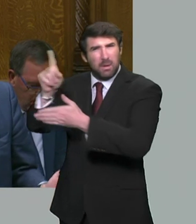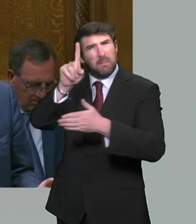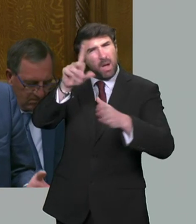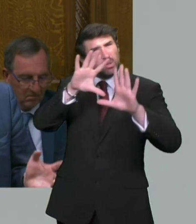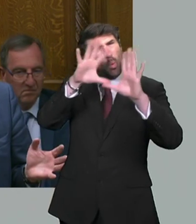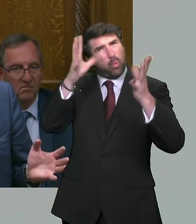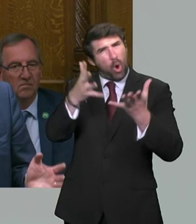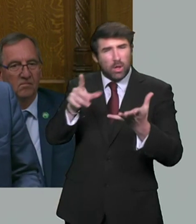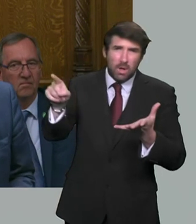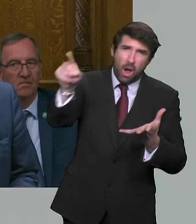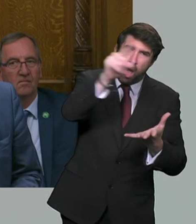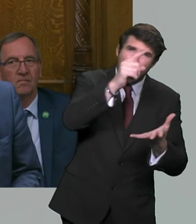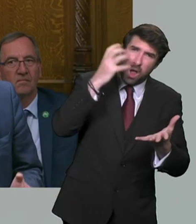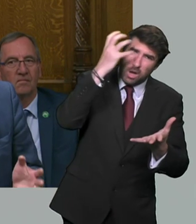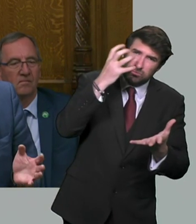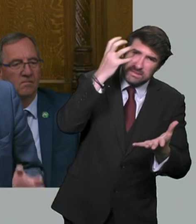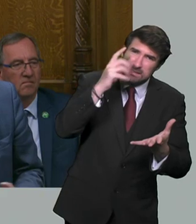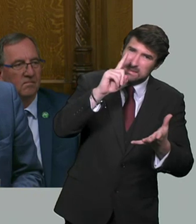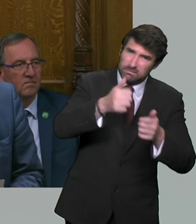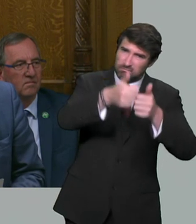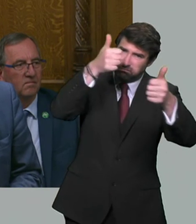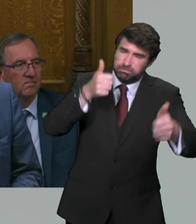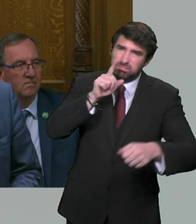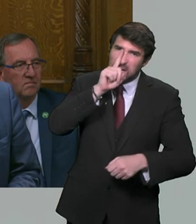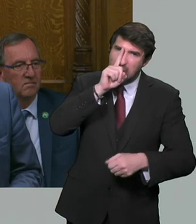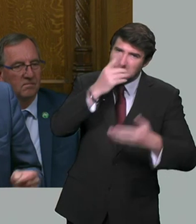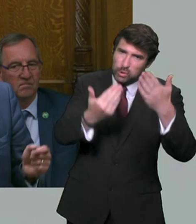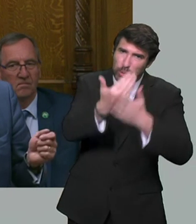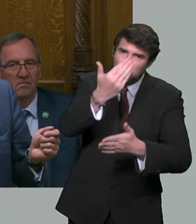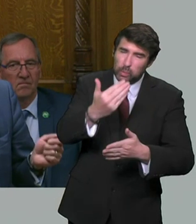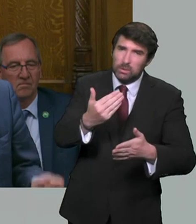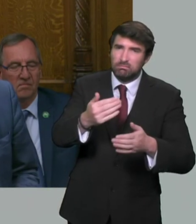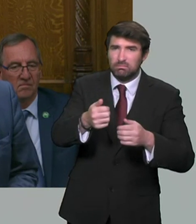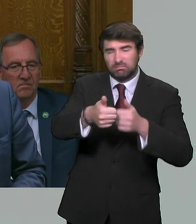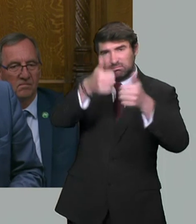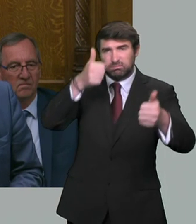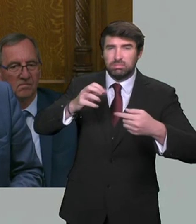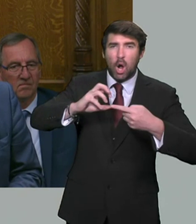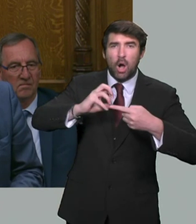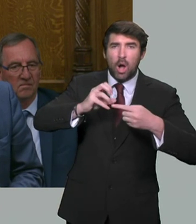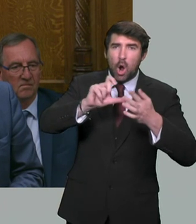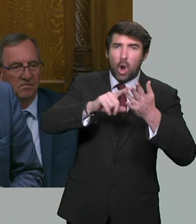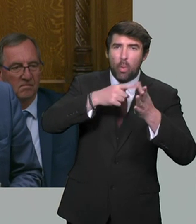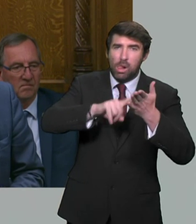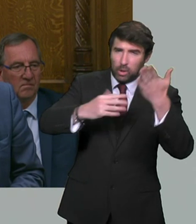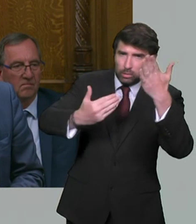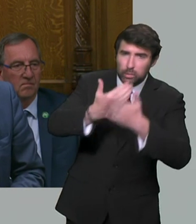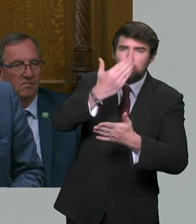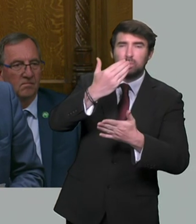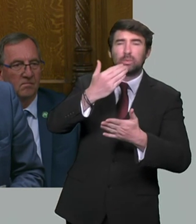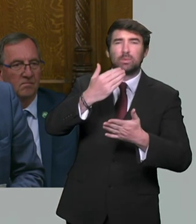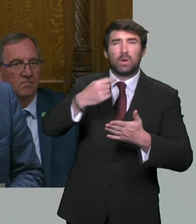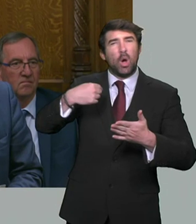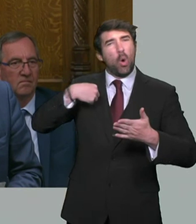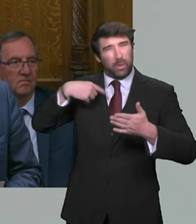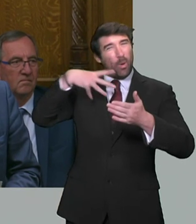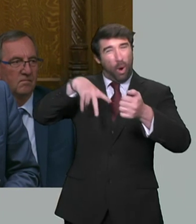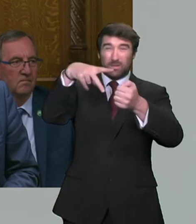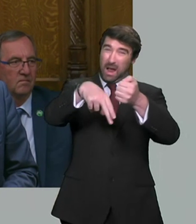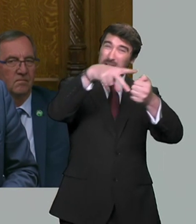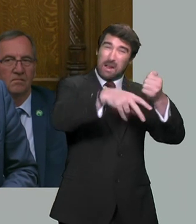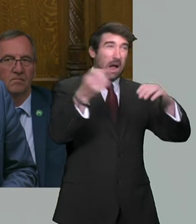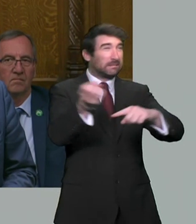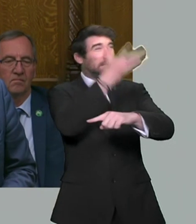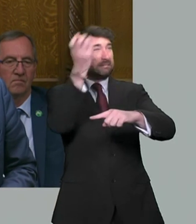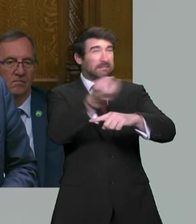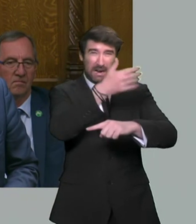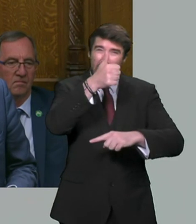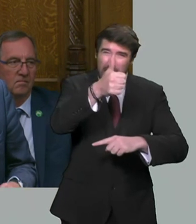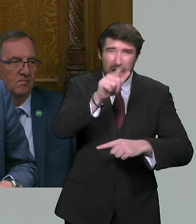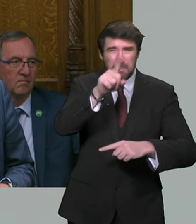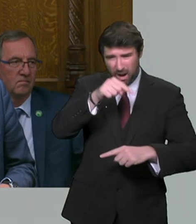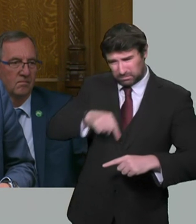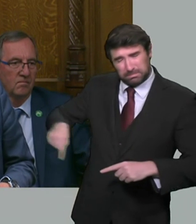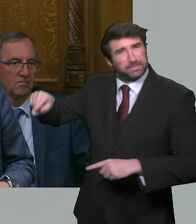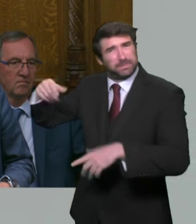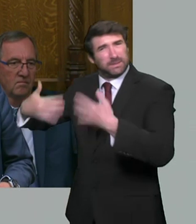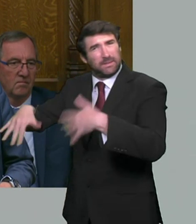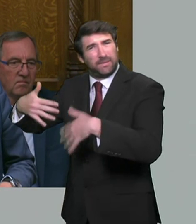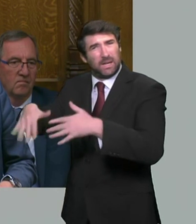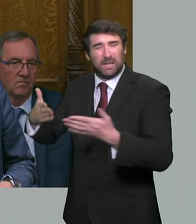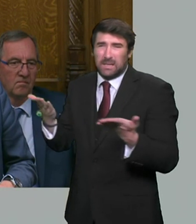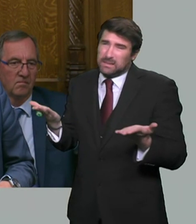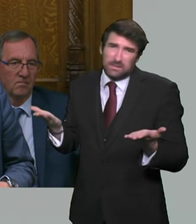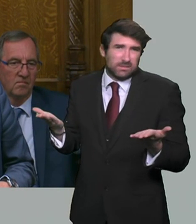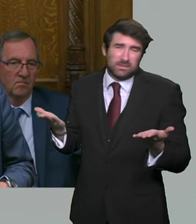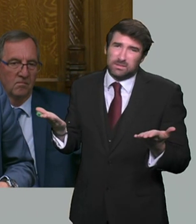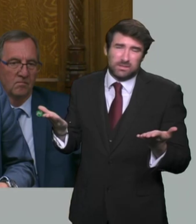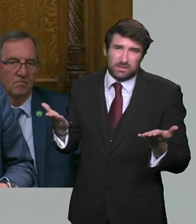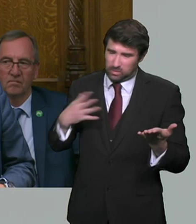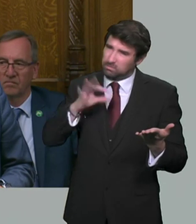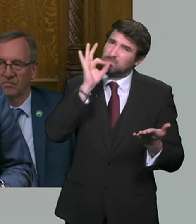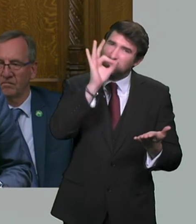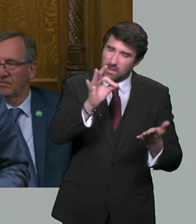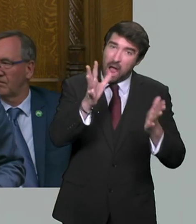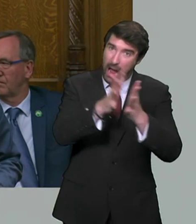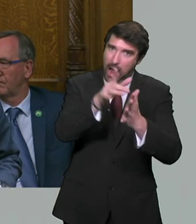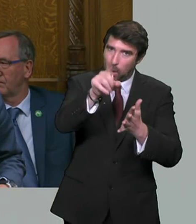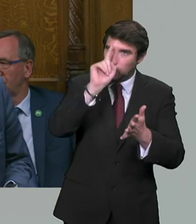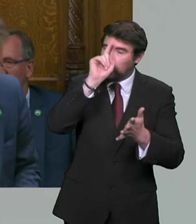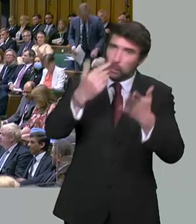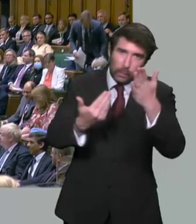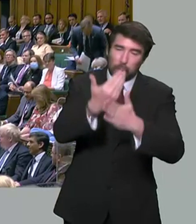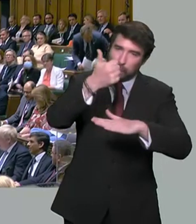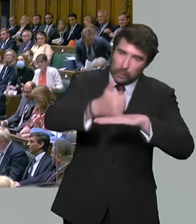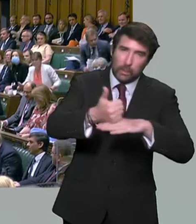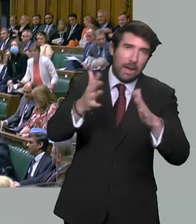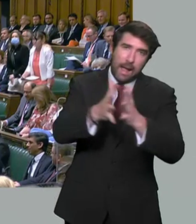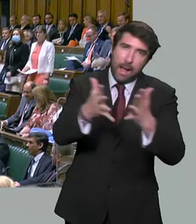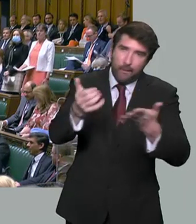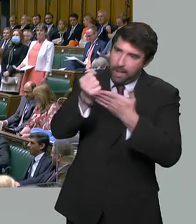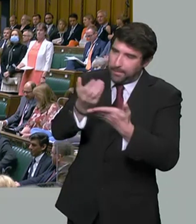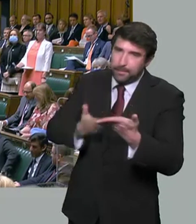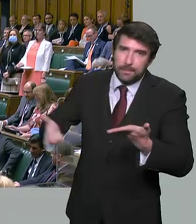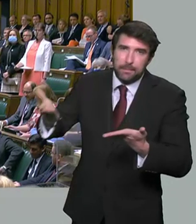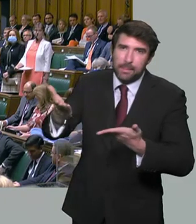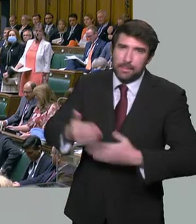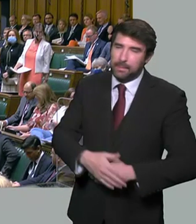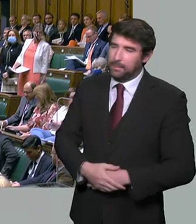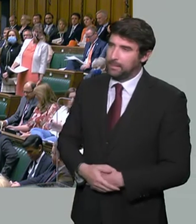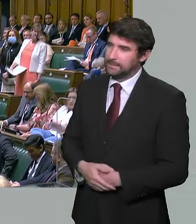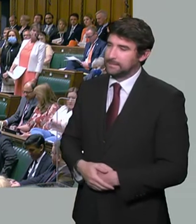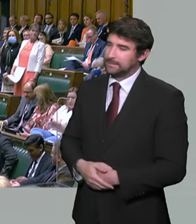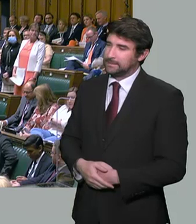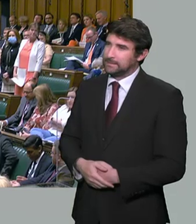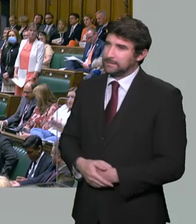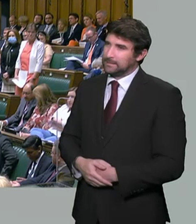They will be asking me, “Why?” Will the Prime Minister please commit to solutions that are technologically possible to reduce Britain’s CO2, rather than uncosted commitments that—I am sorry—we will be hearing a lot of at COP26?